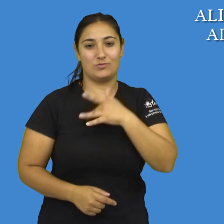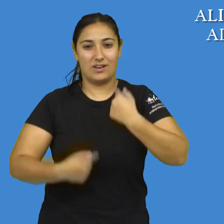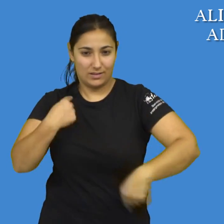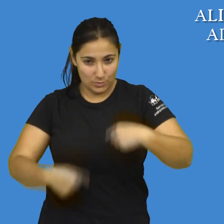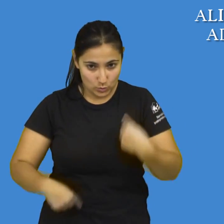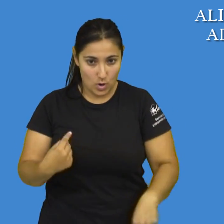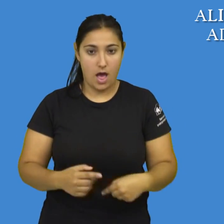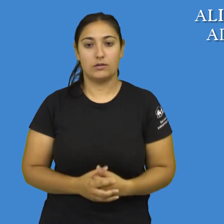circulación